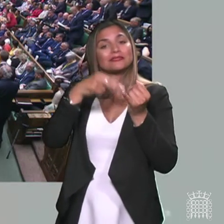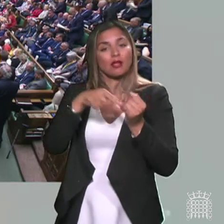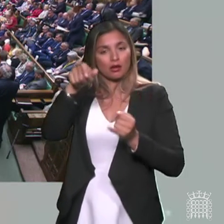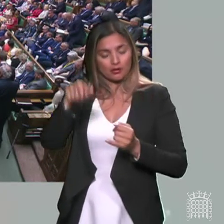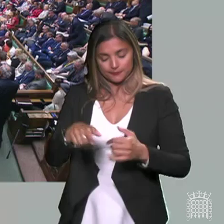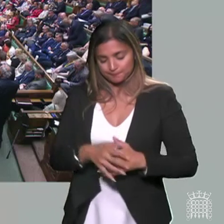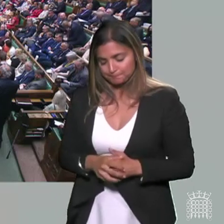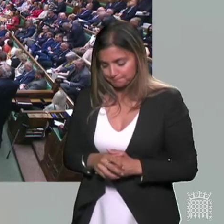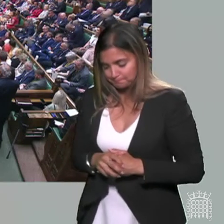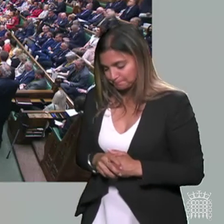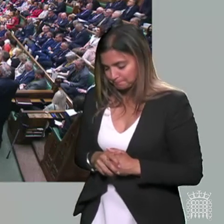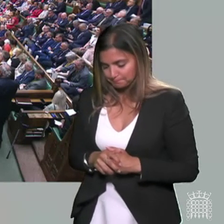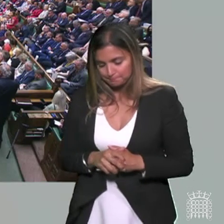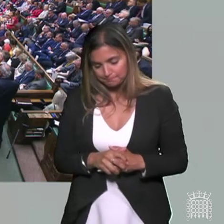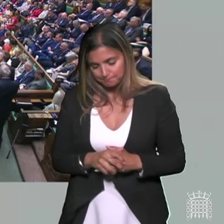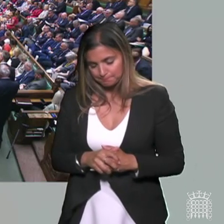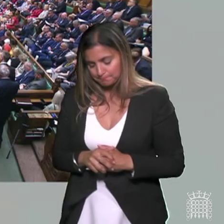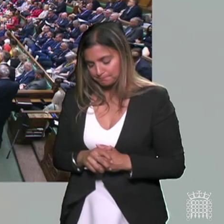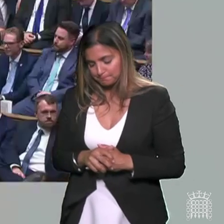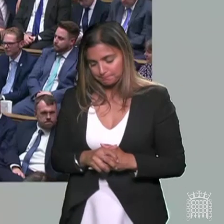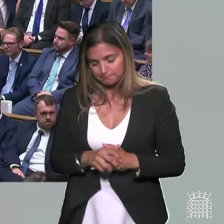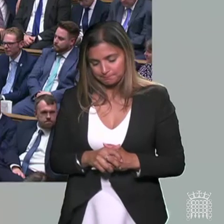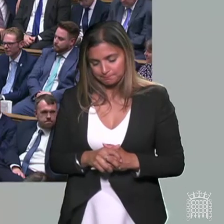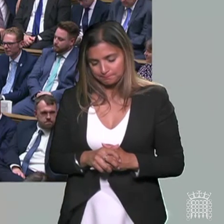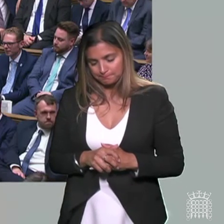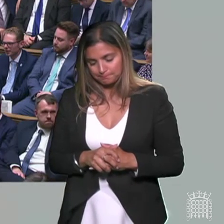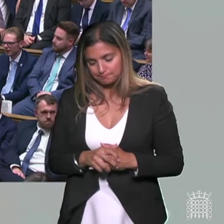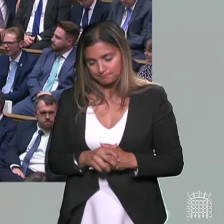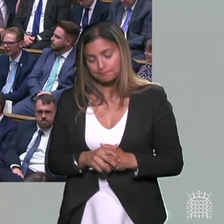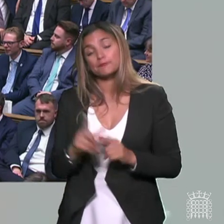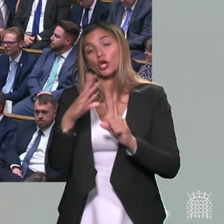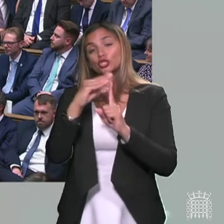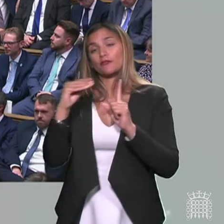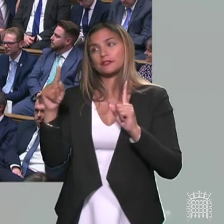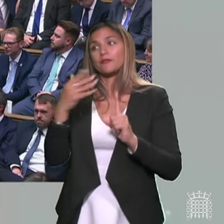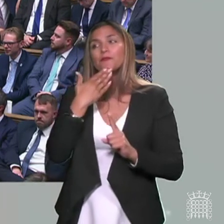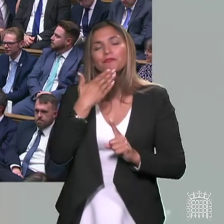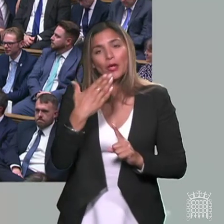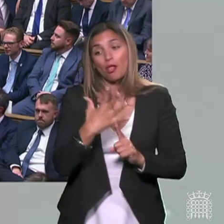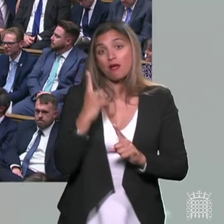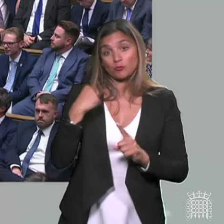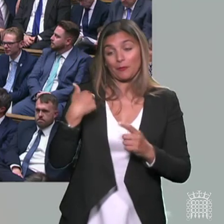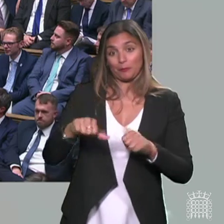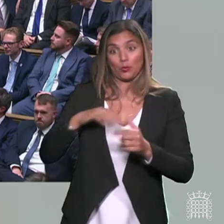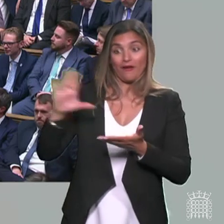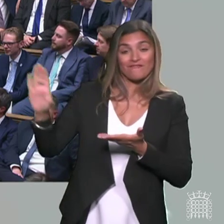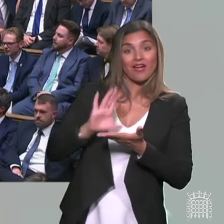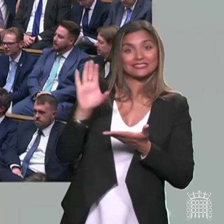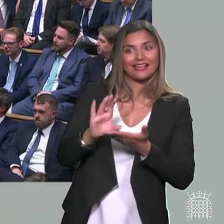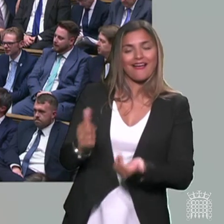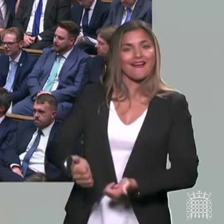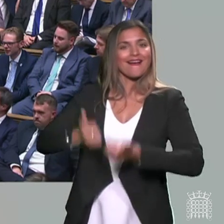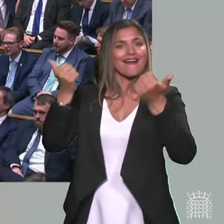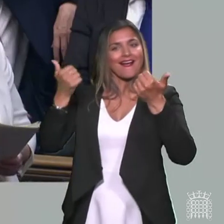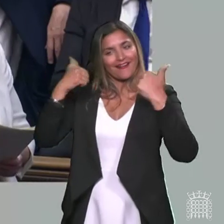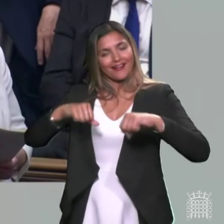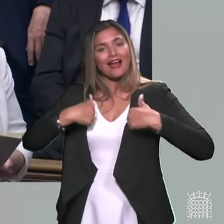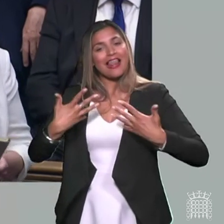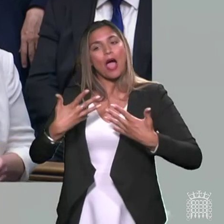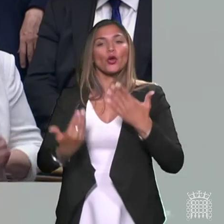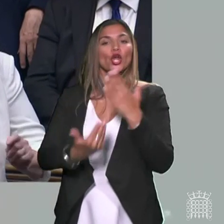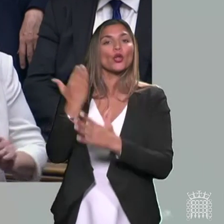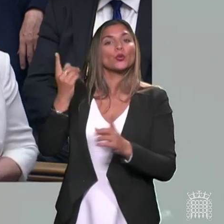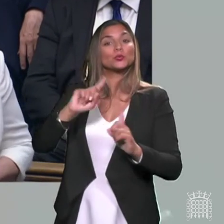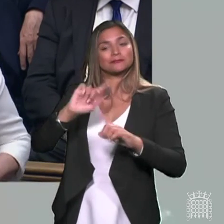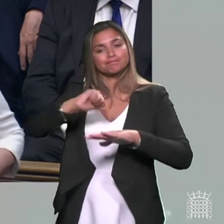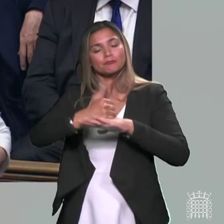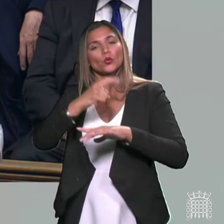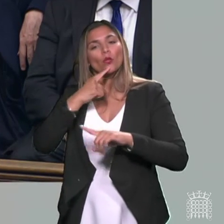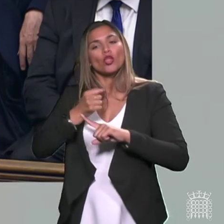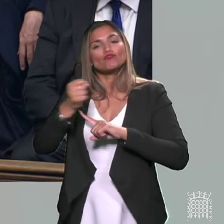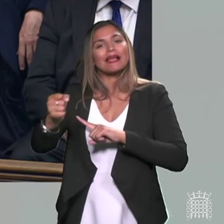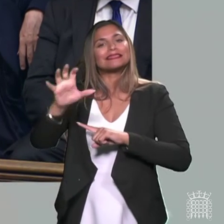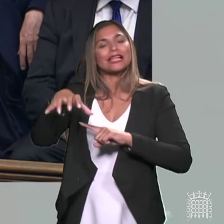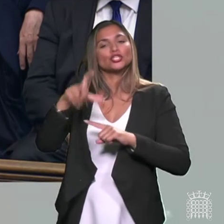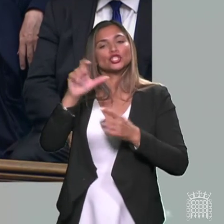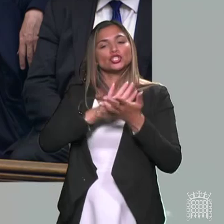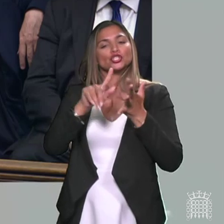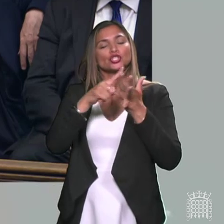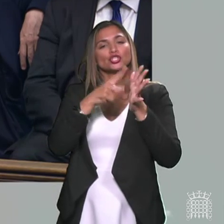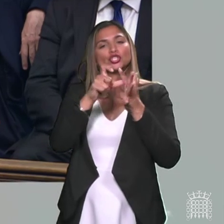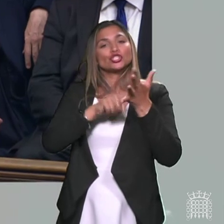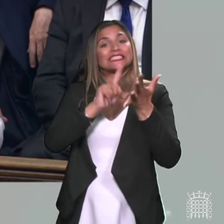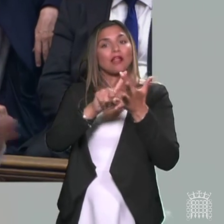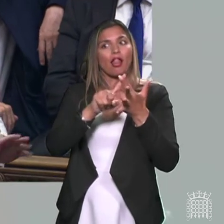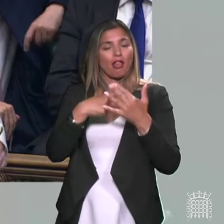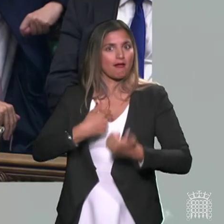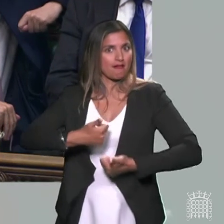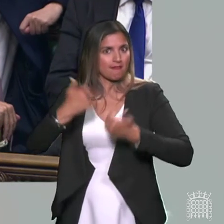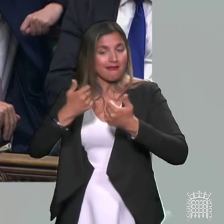After securing almost £14 million in my towns fund bid for Cheadle, I was delighted last week to get the green light for our new Cheadle rail station and £4 million for our state of the art eco-business park.